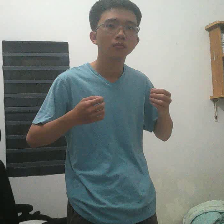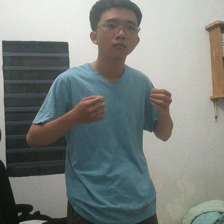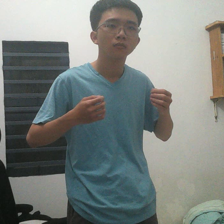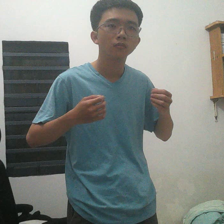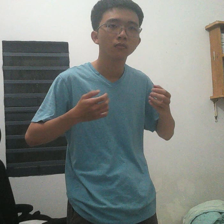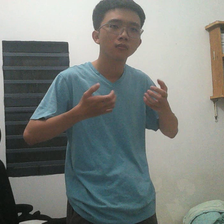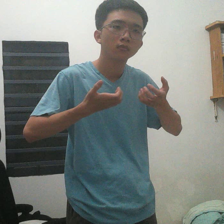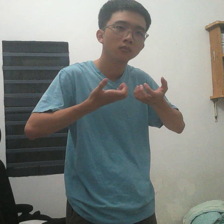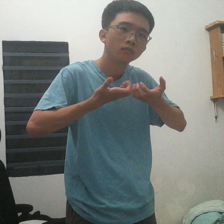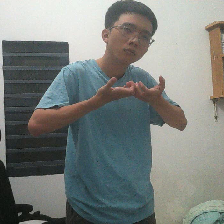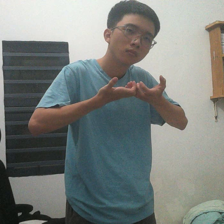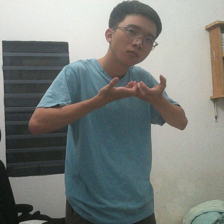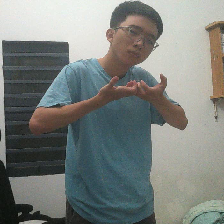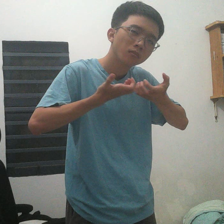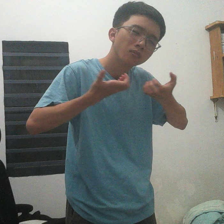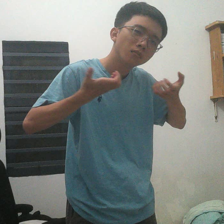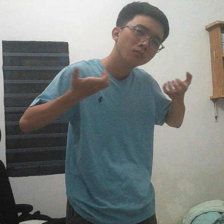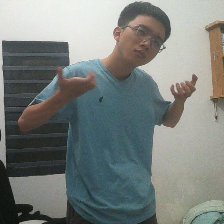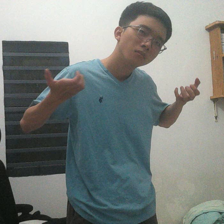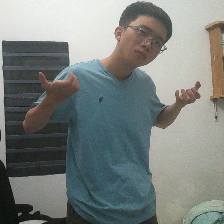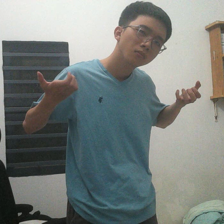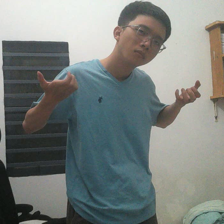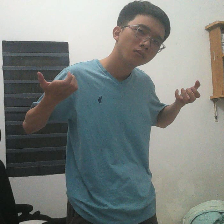chia cat